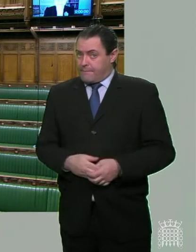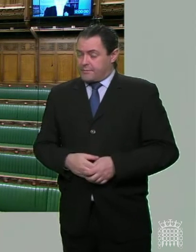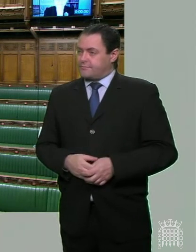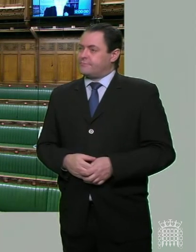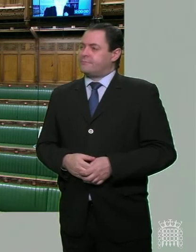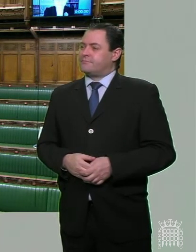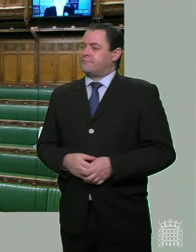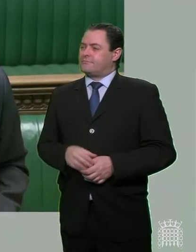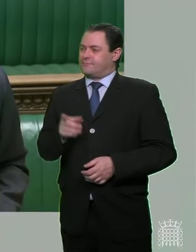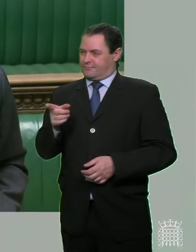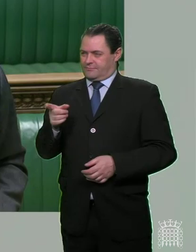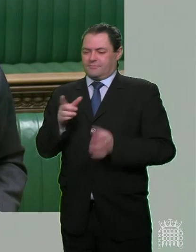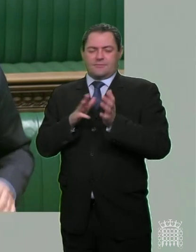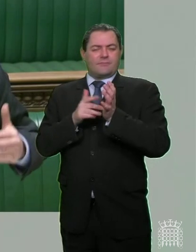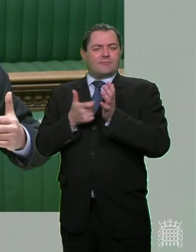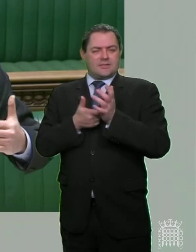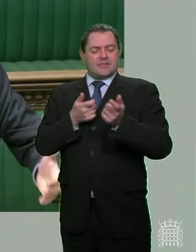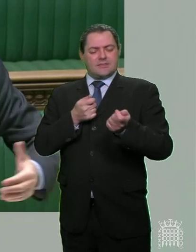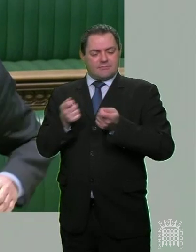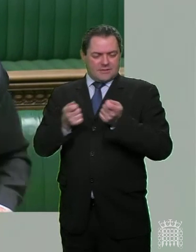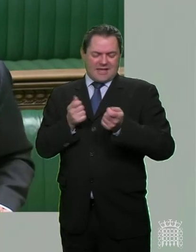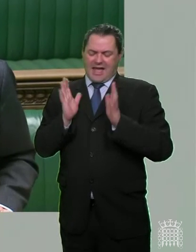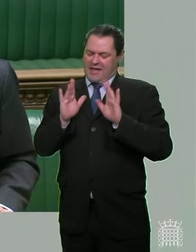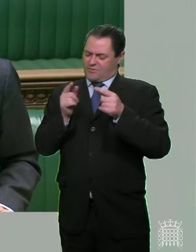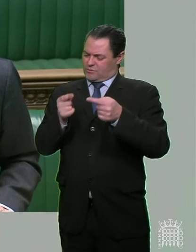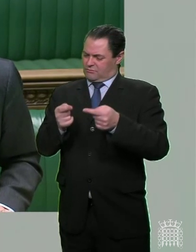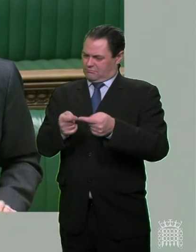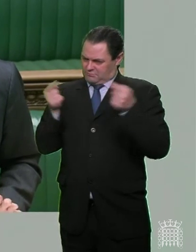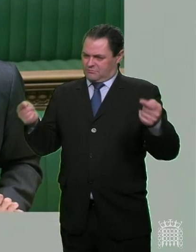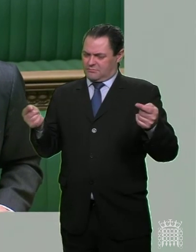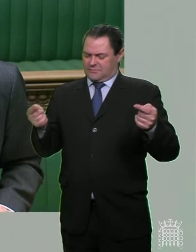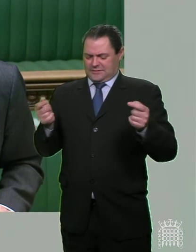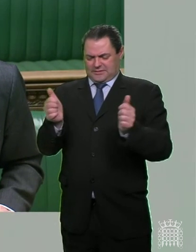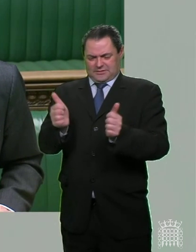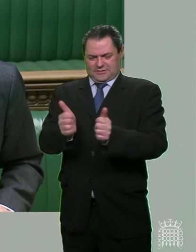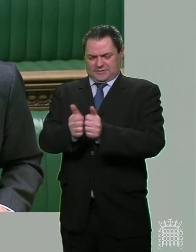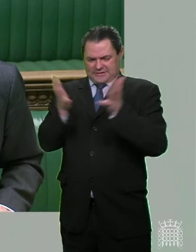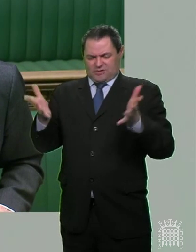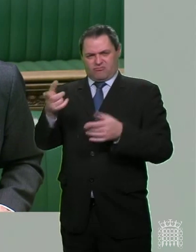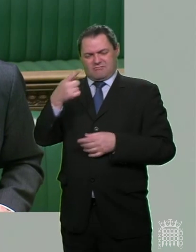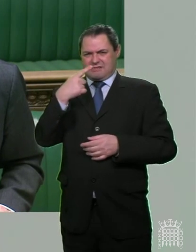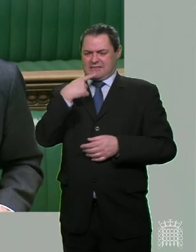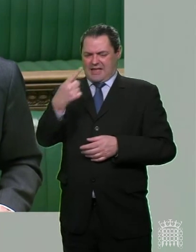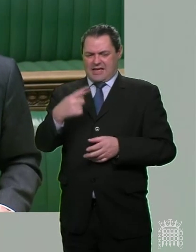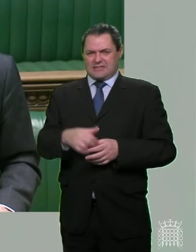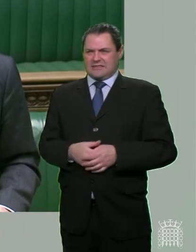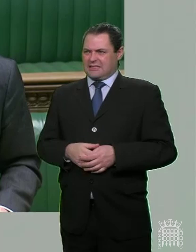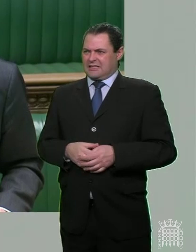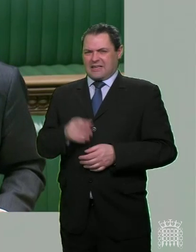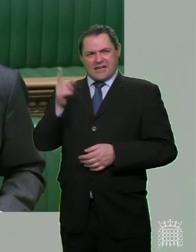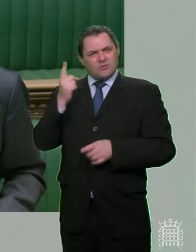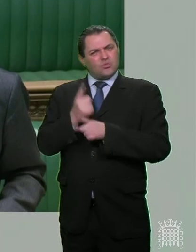First of all, I must absolutely contest and deny what the honourable Member has said about action.